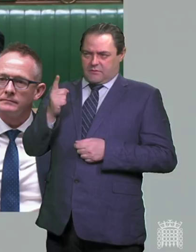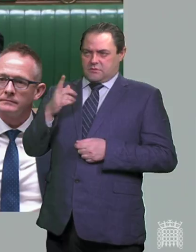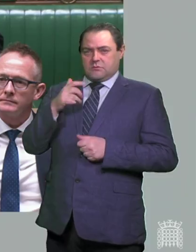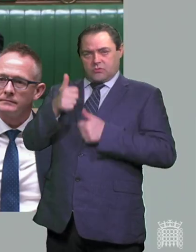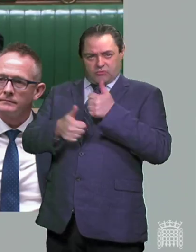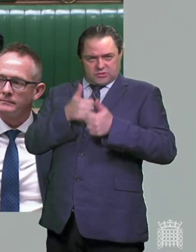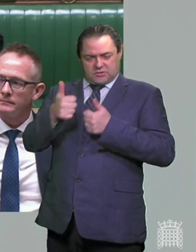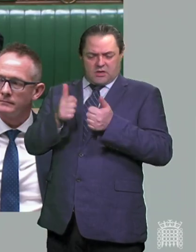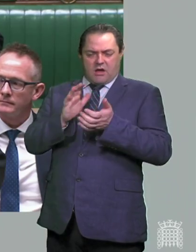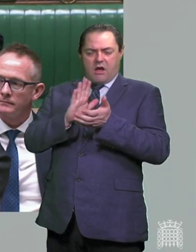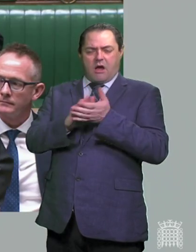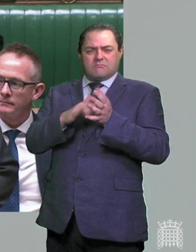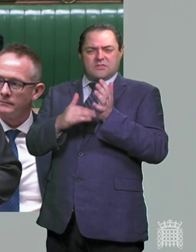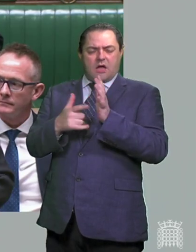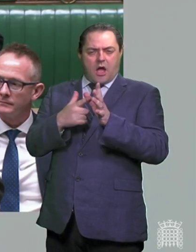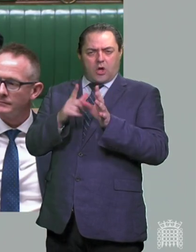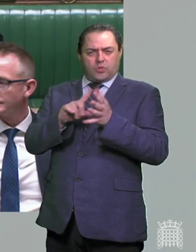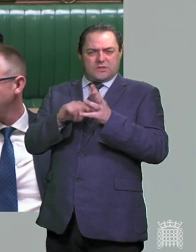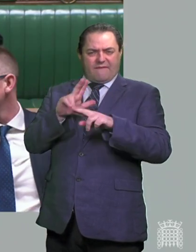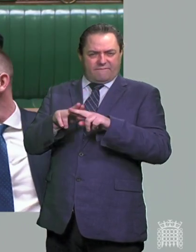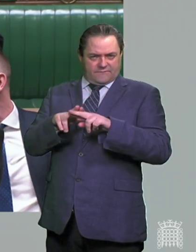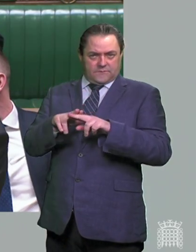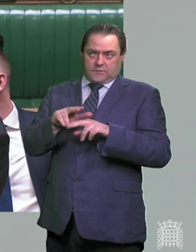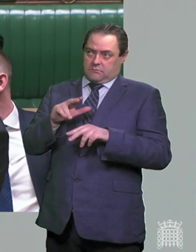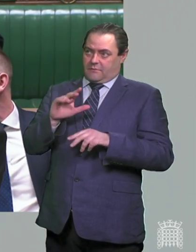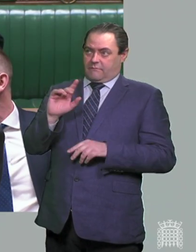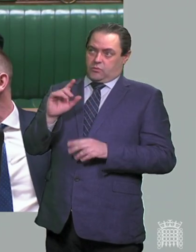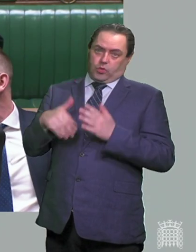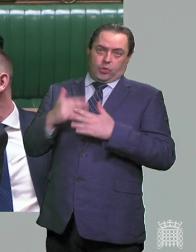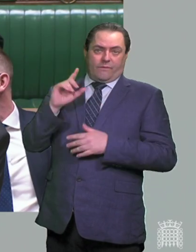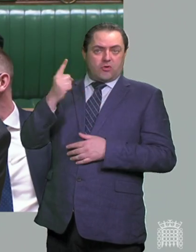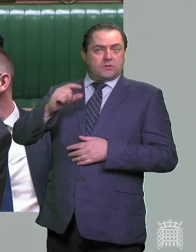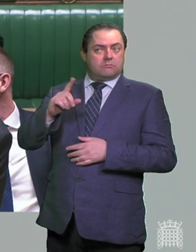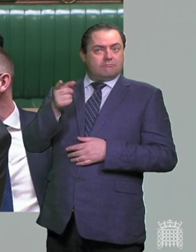I take this opportunity to congratulate Humza Yousaf on becoming Scotland’s new First Minister.